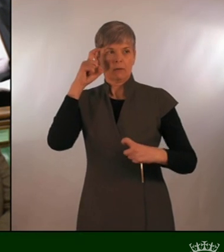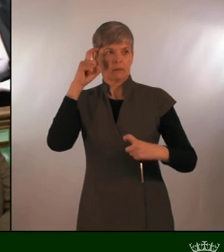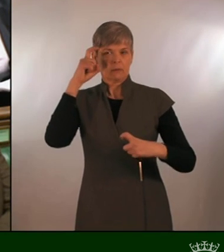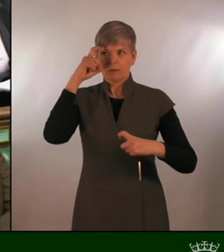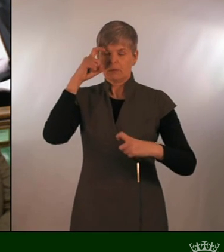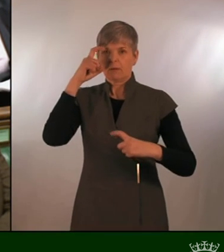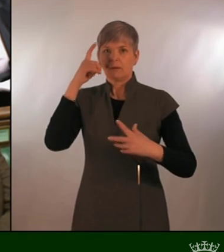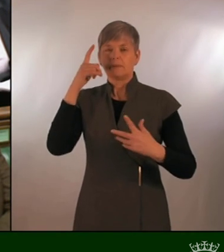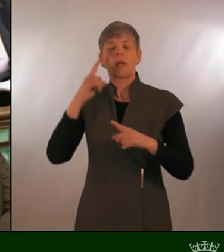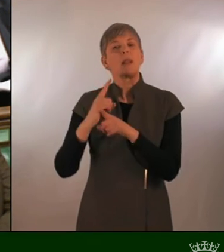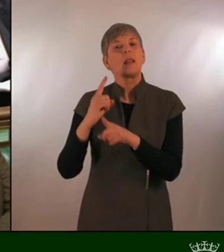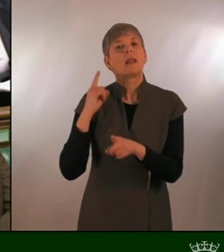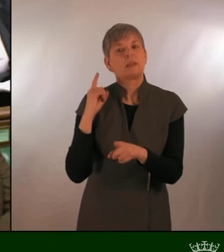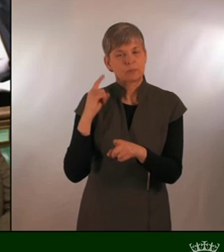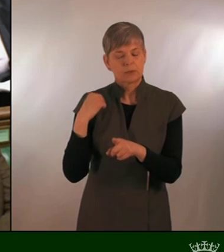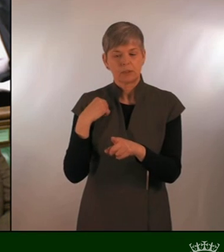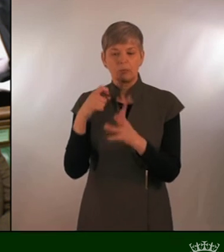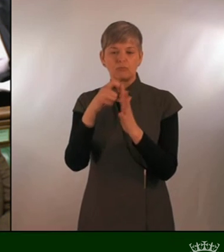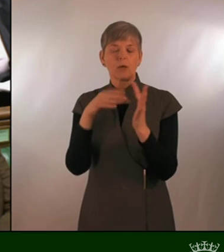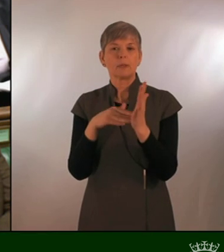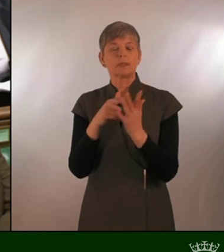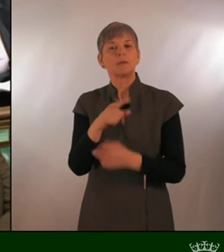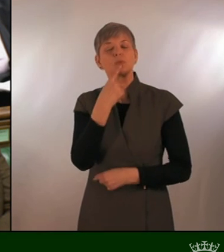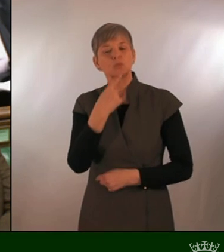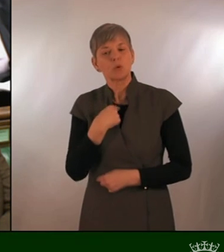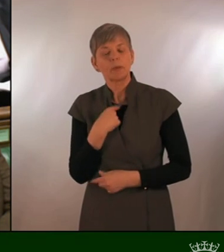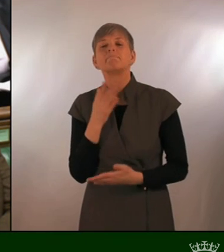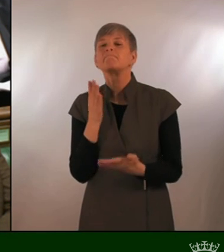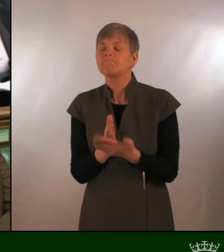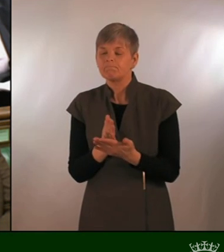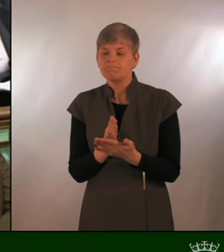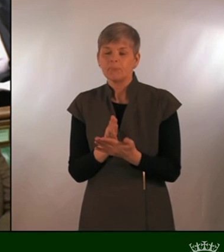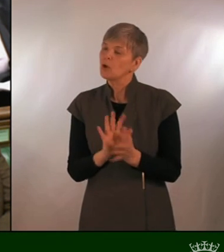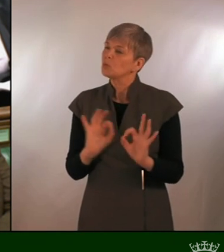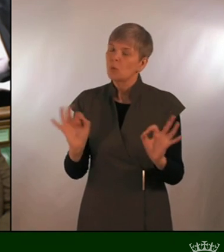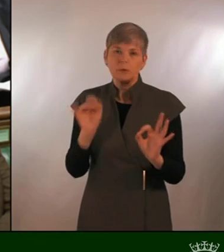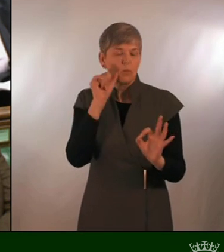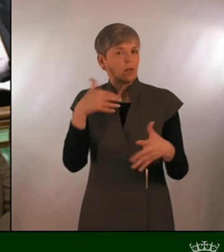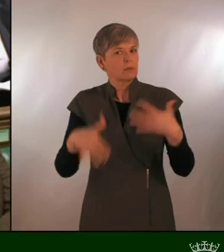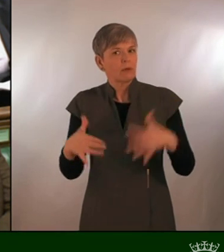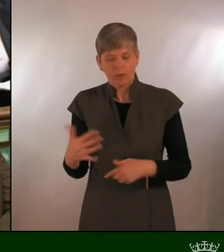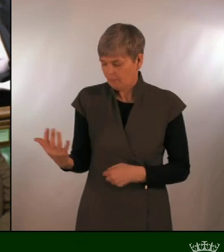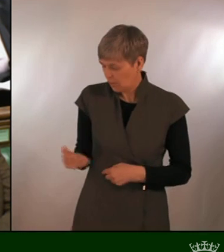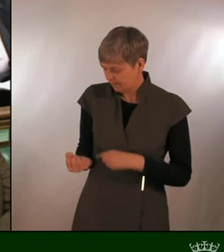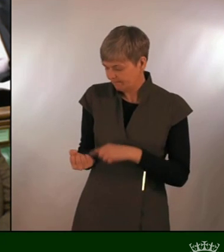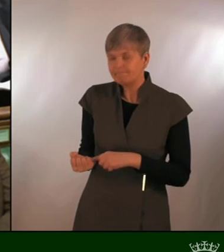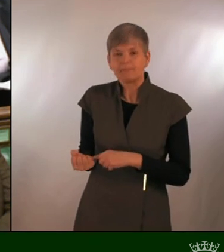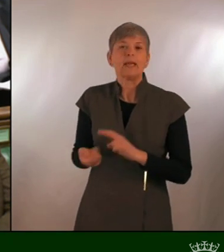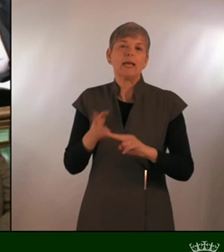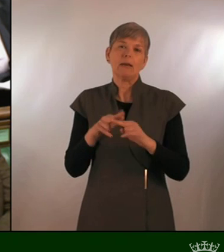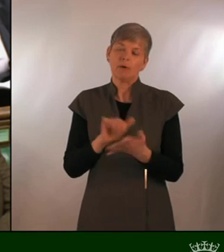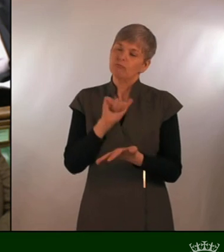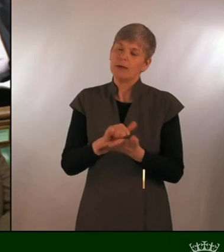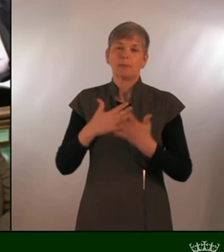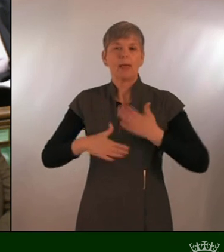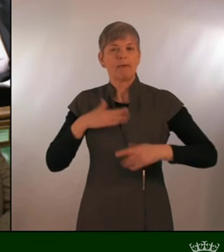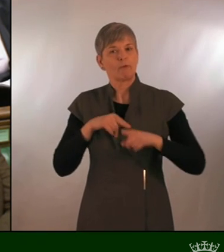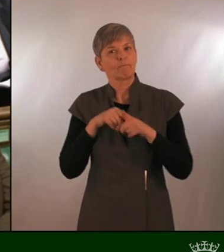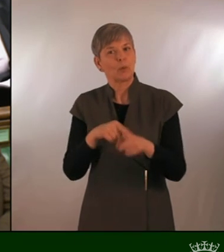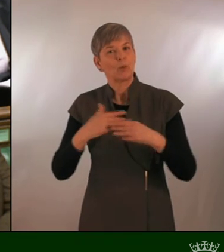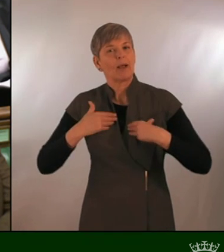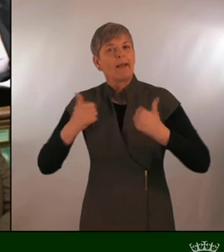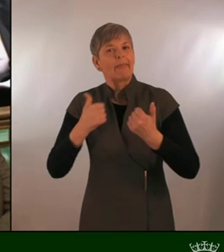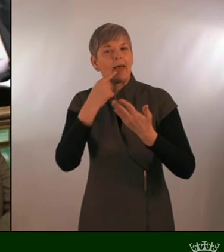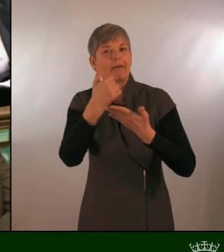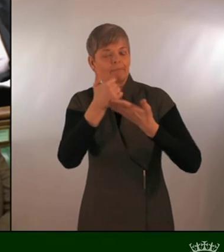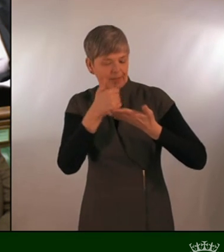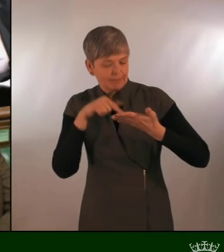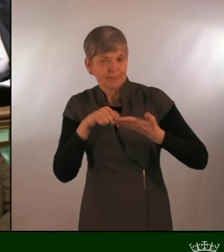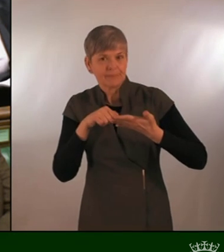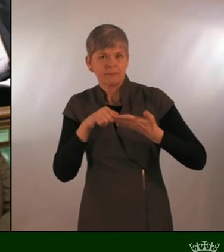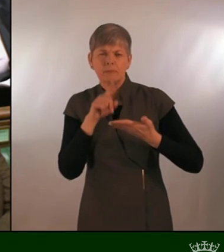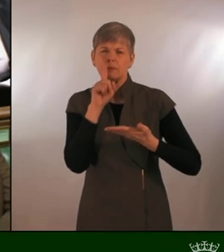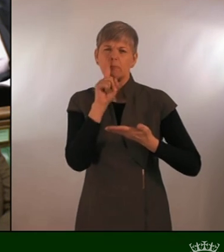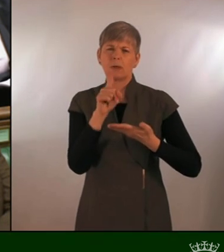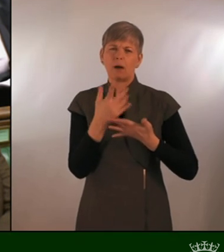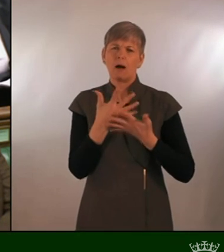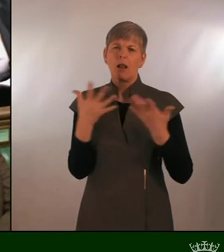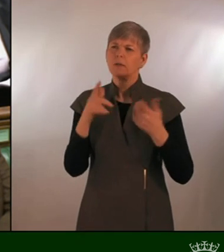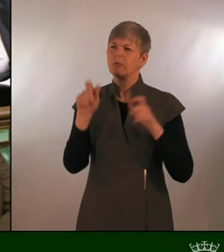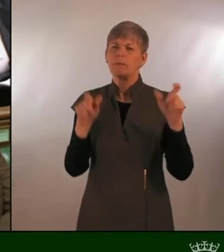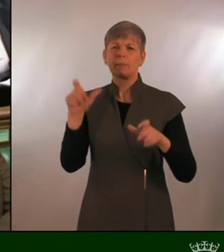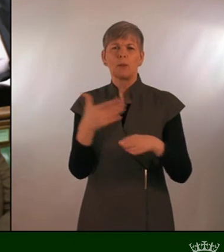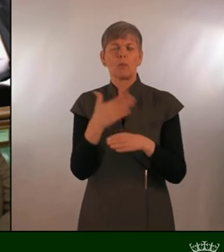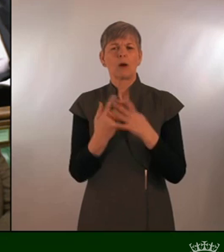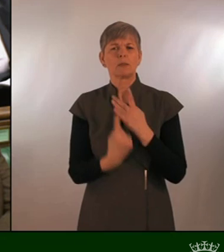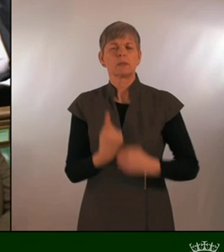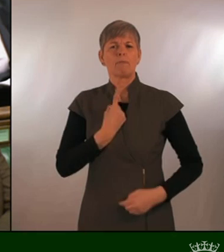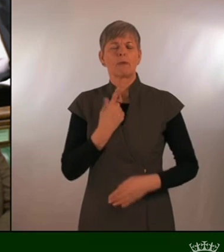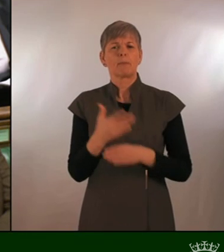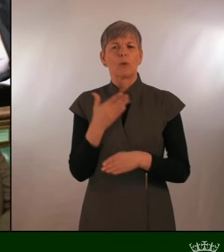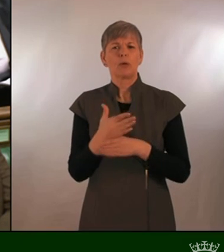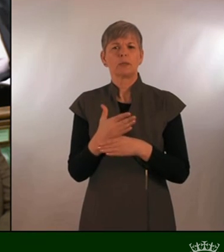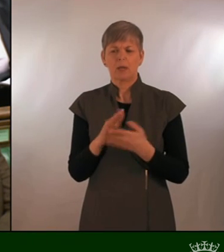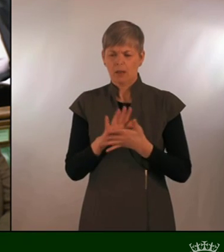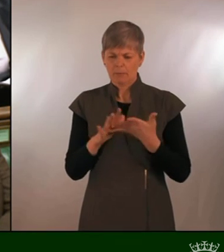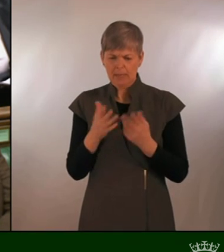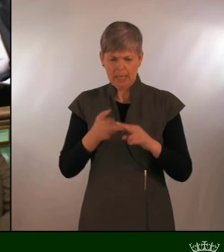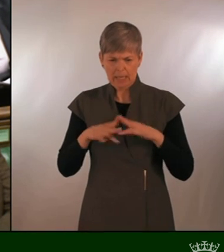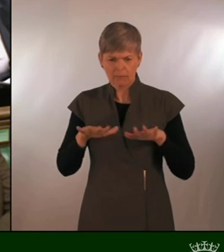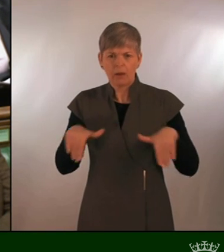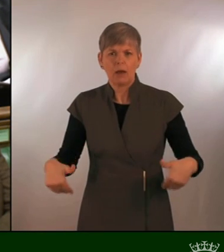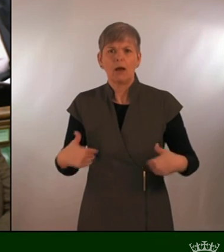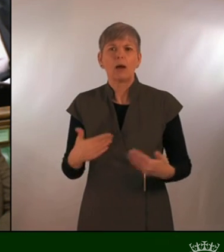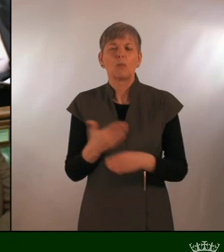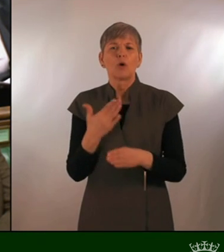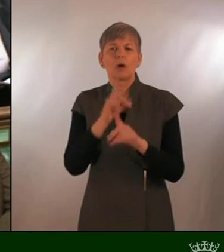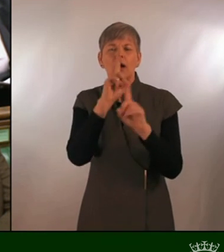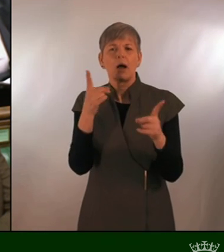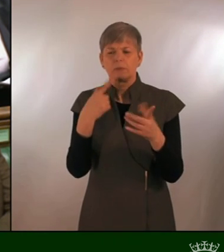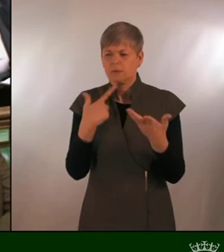Last week, the Prime Minister gave me a firm reassurance that no one would be financially penalised for following health advice, yet still millions of self-employed workers have been left in deep uncertainty as to what financial help they will be given if they are forced to stop working.